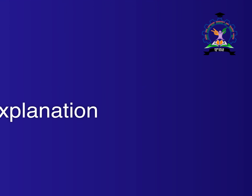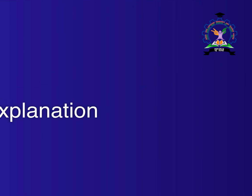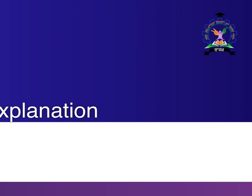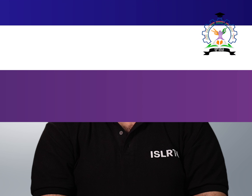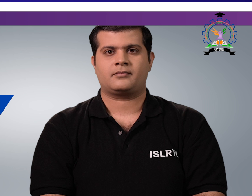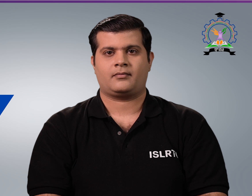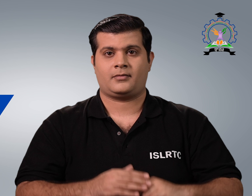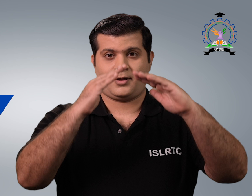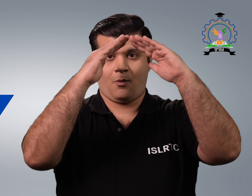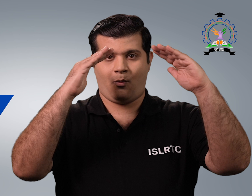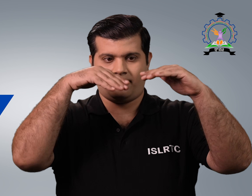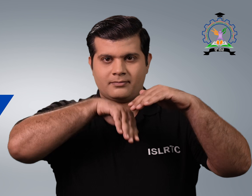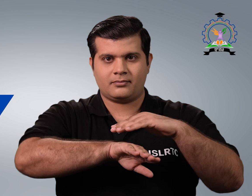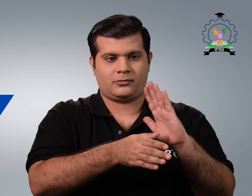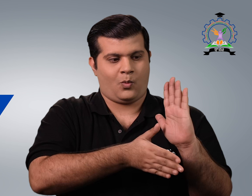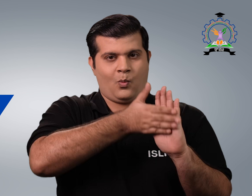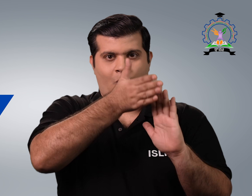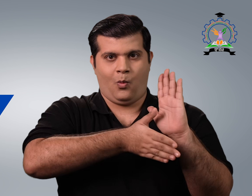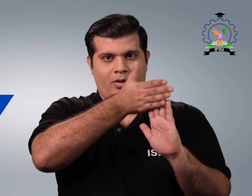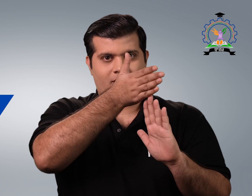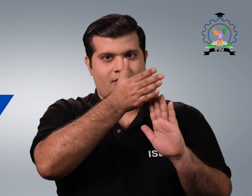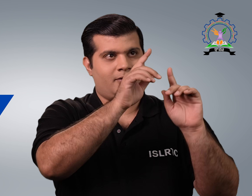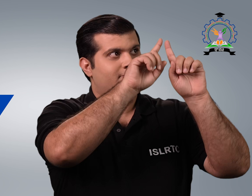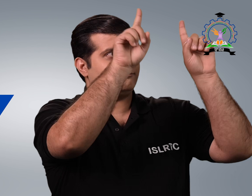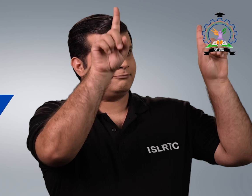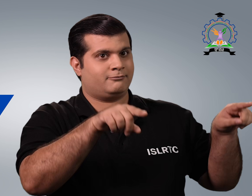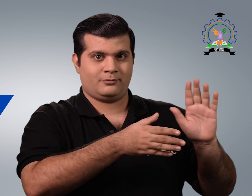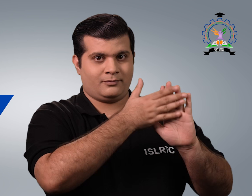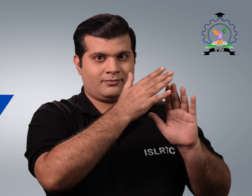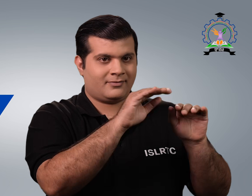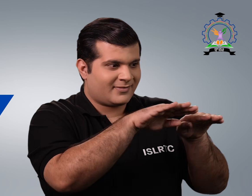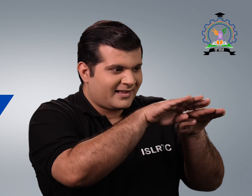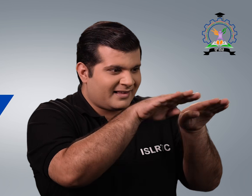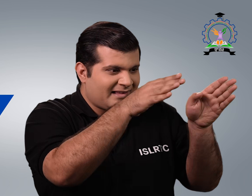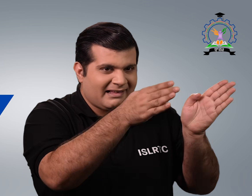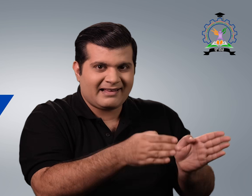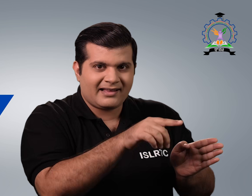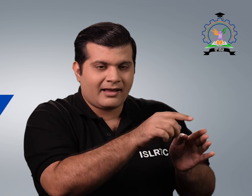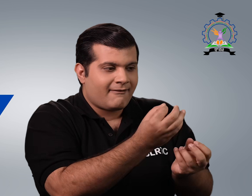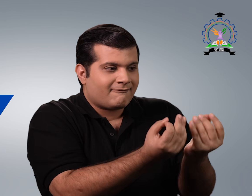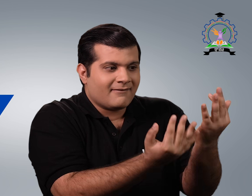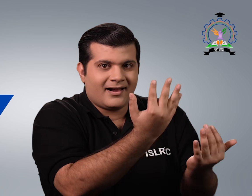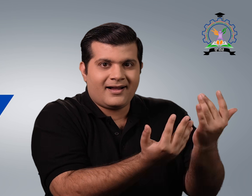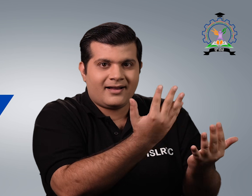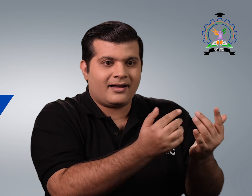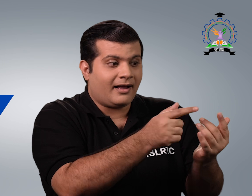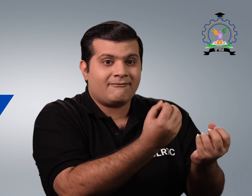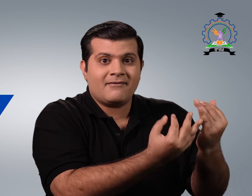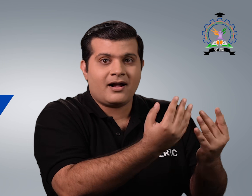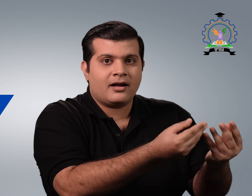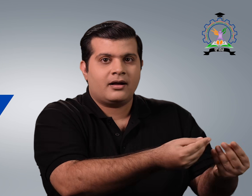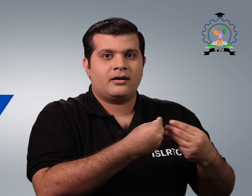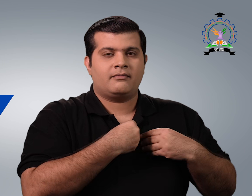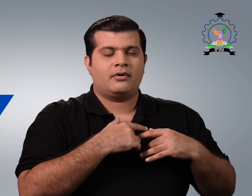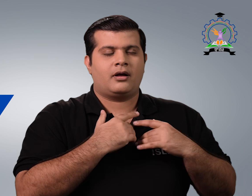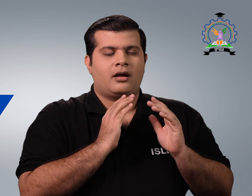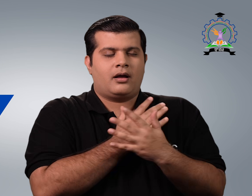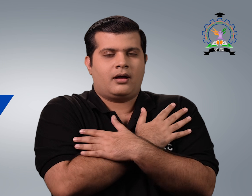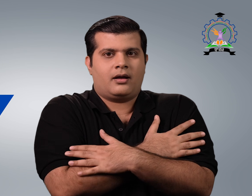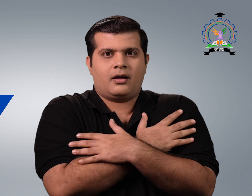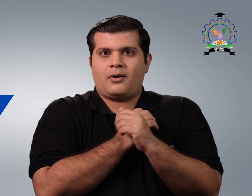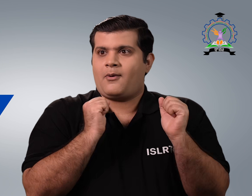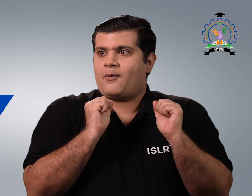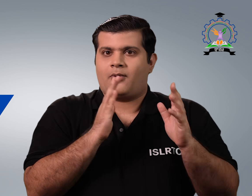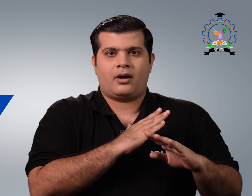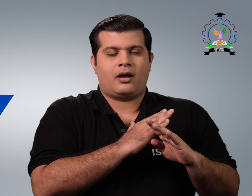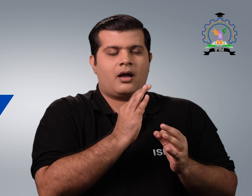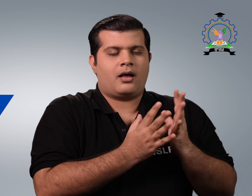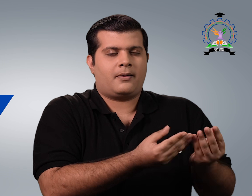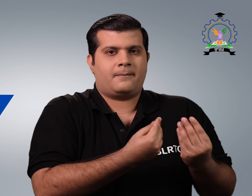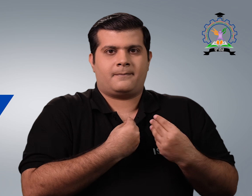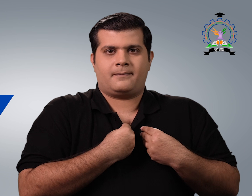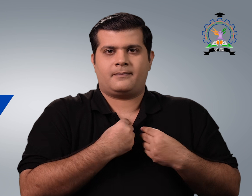A space in the wall of a room for a fire to burn in. The fireplace is used to keep us warm during the cold.